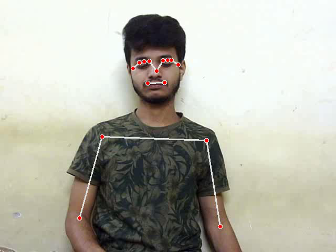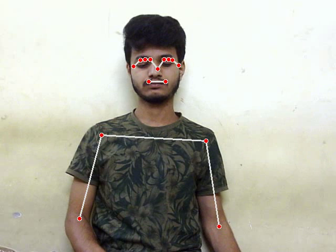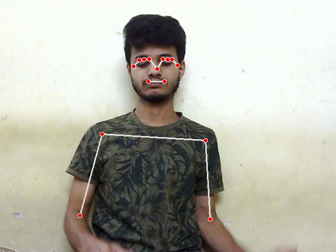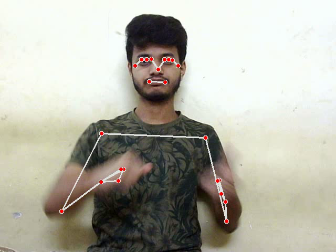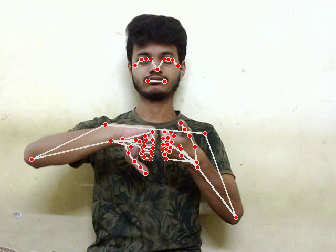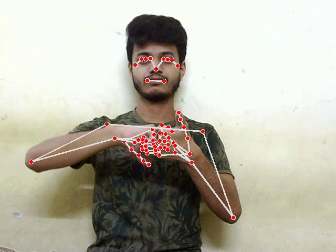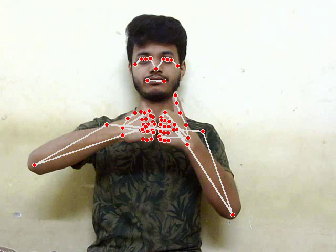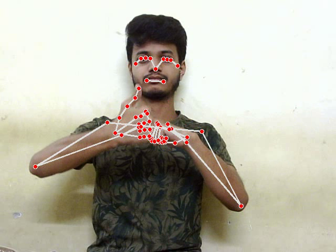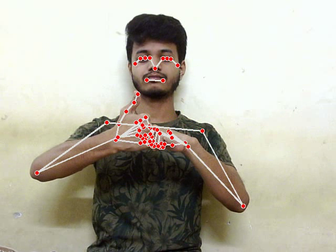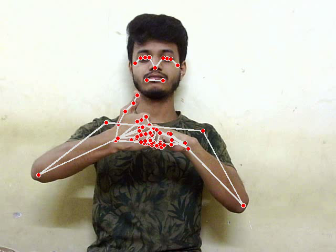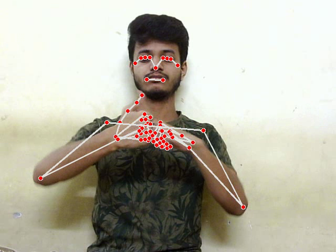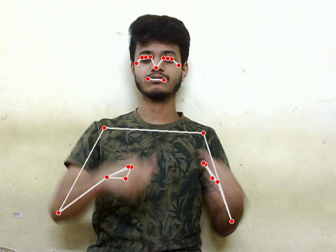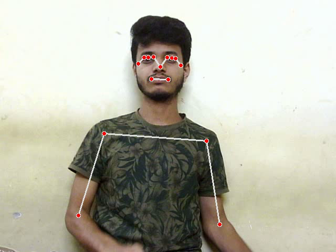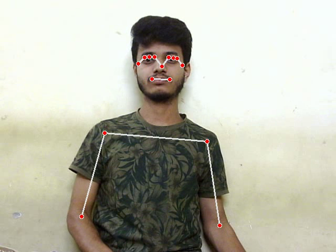how